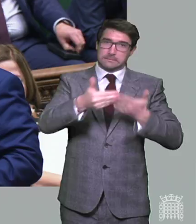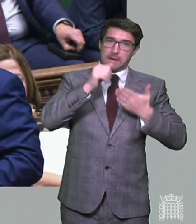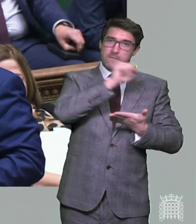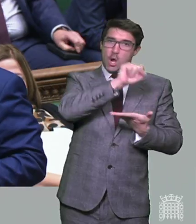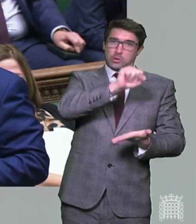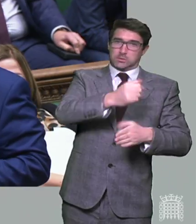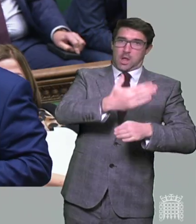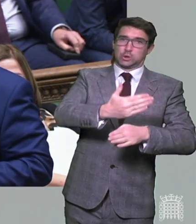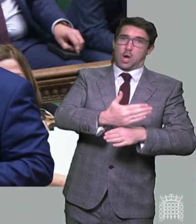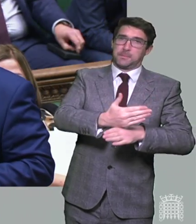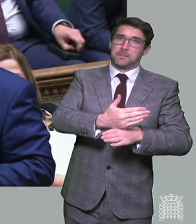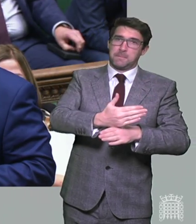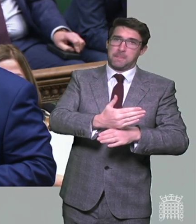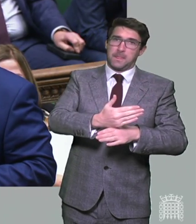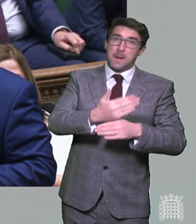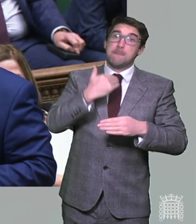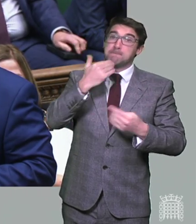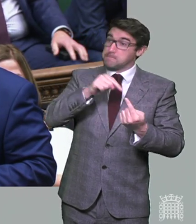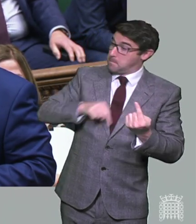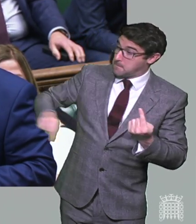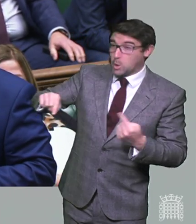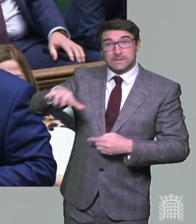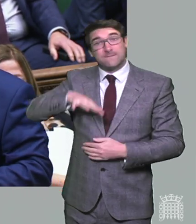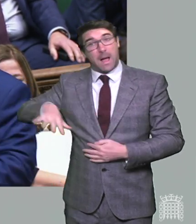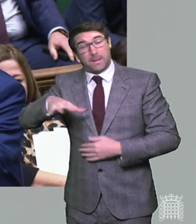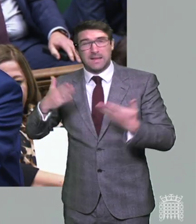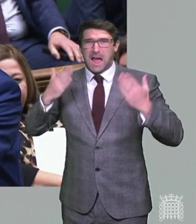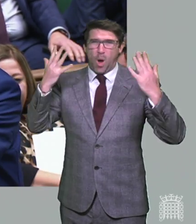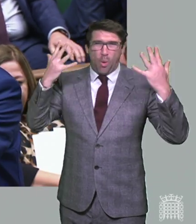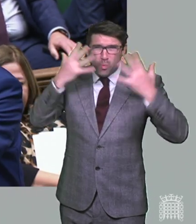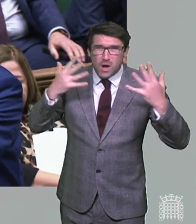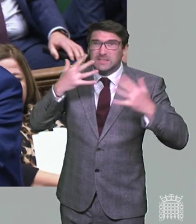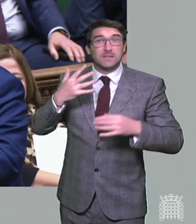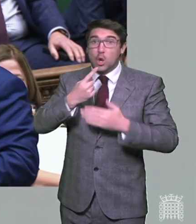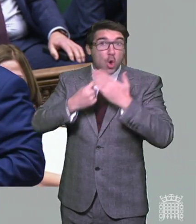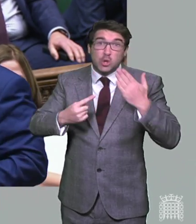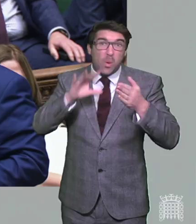many families are now worried about not just heating their homes, but keeping their homes.